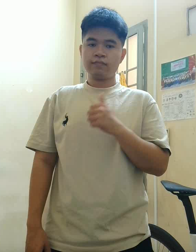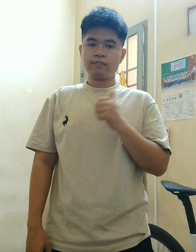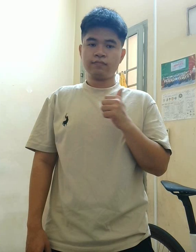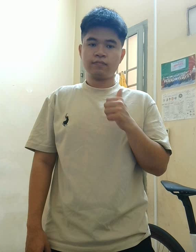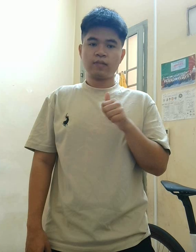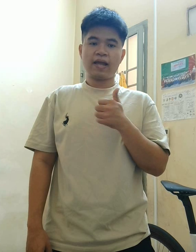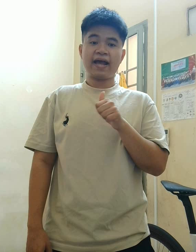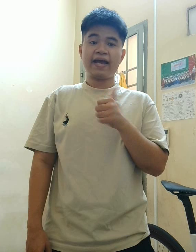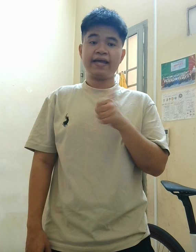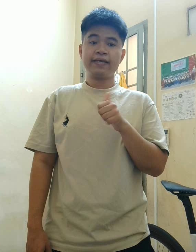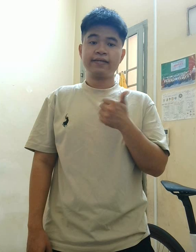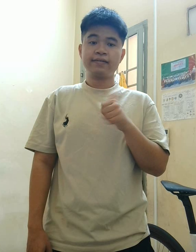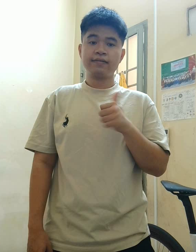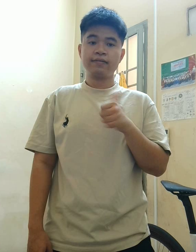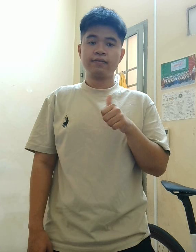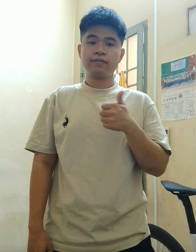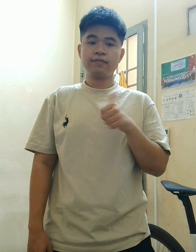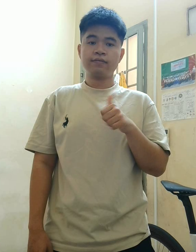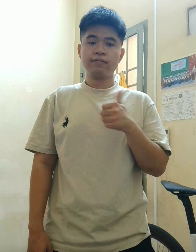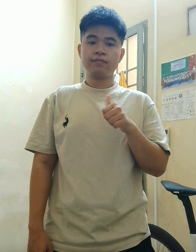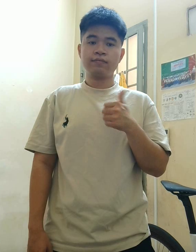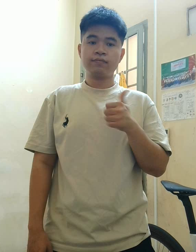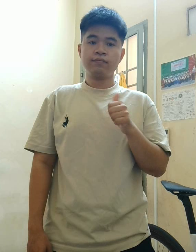ai